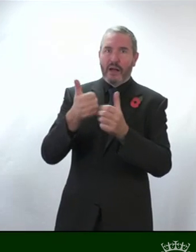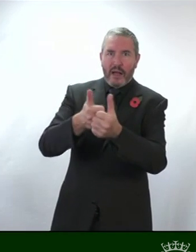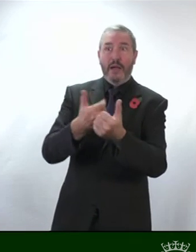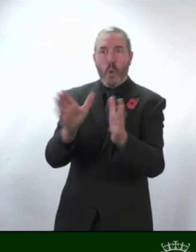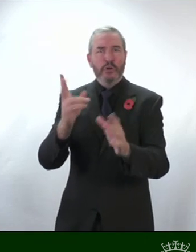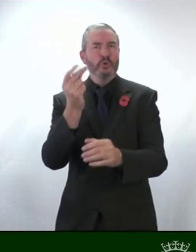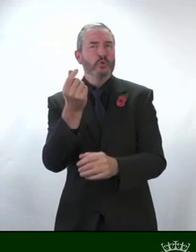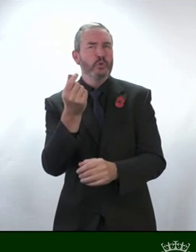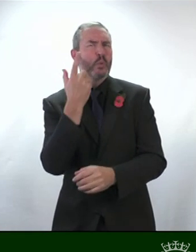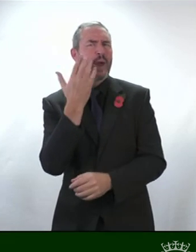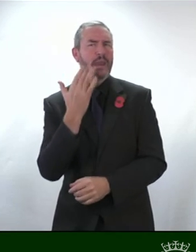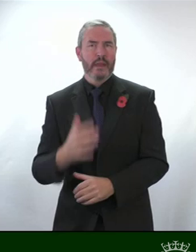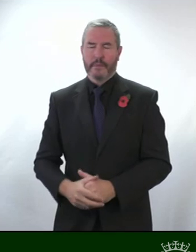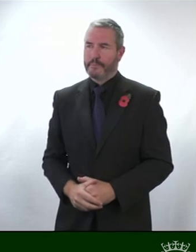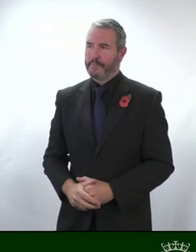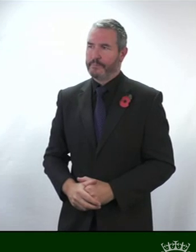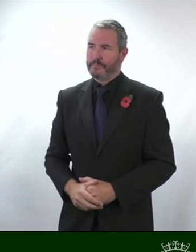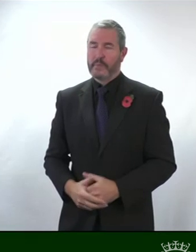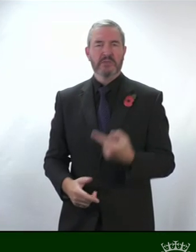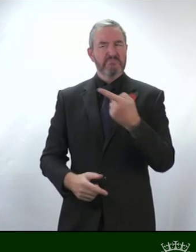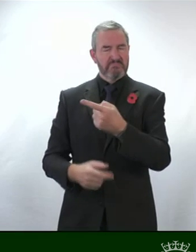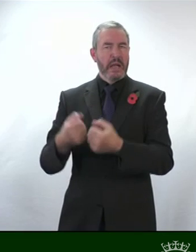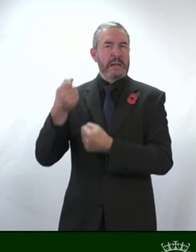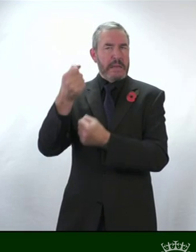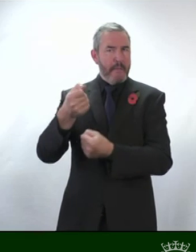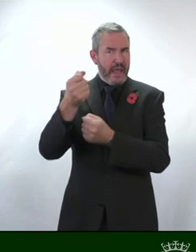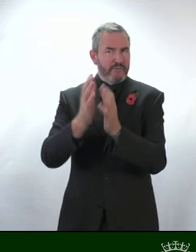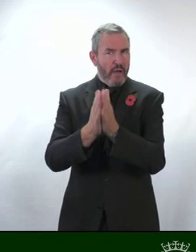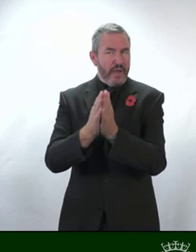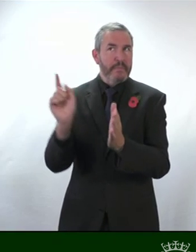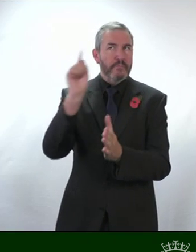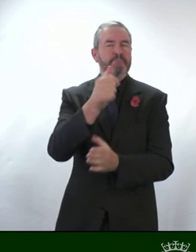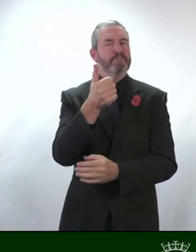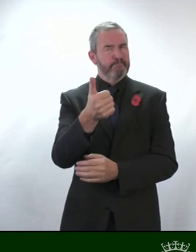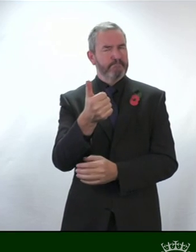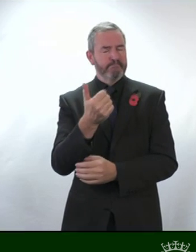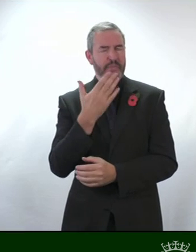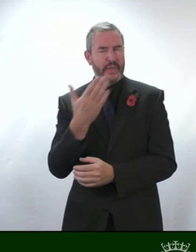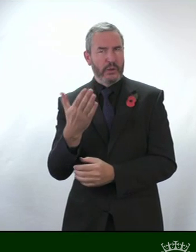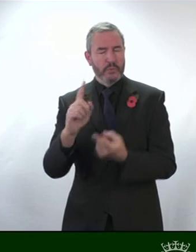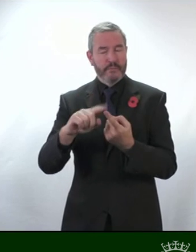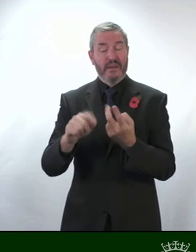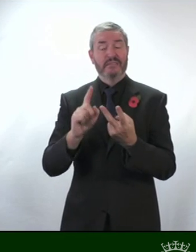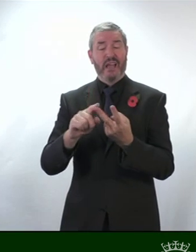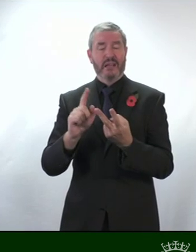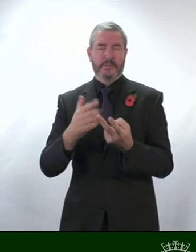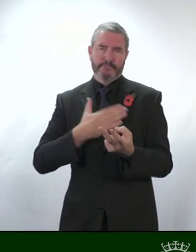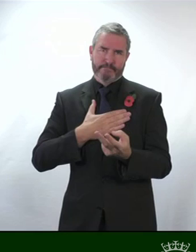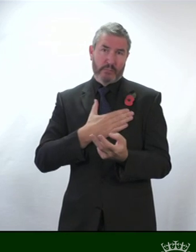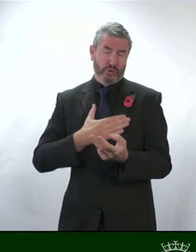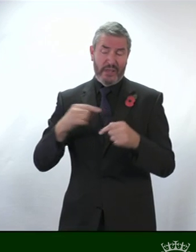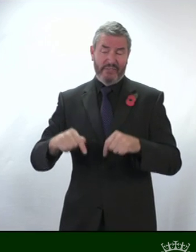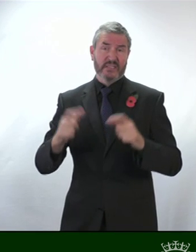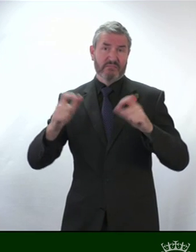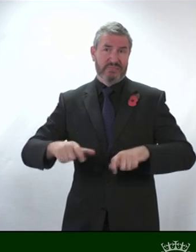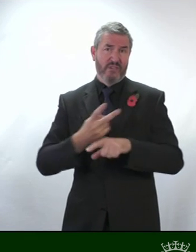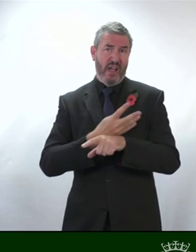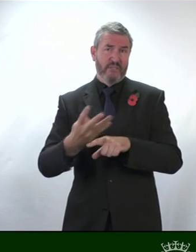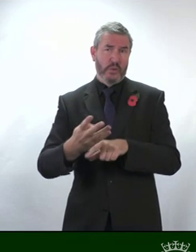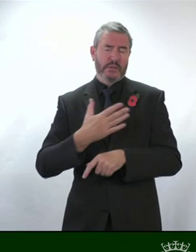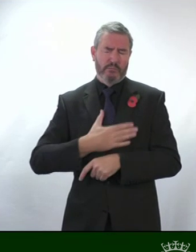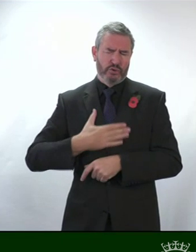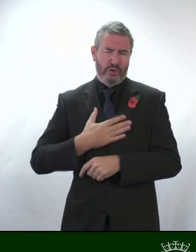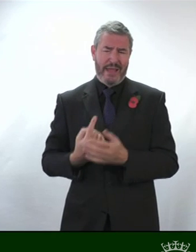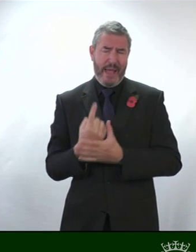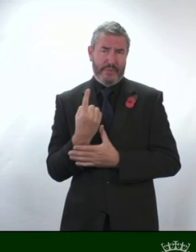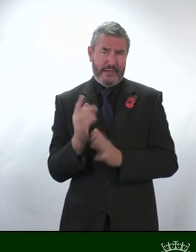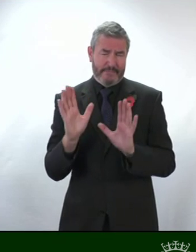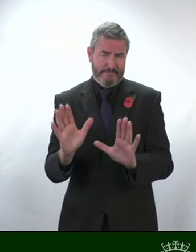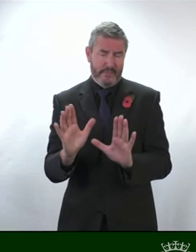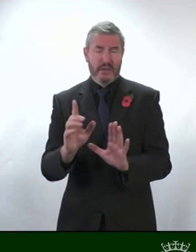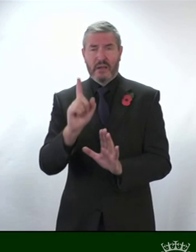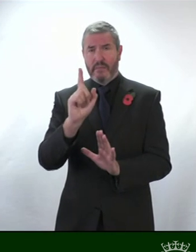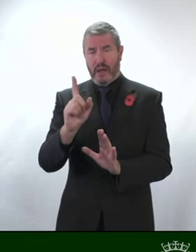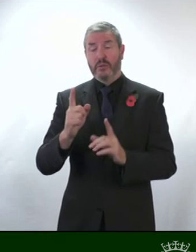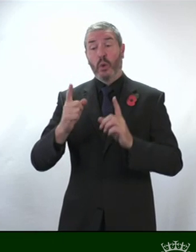I thank my hon. Friend for campaigning for places of worship in the way that he does, and I am so deeply sorry that these restrictions have to be put in place right now.